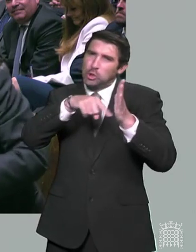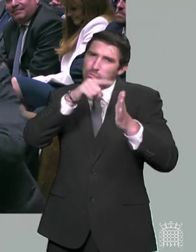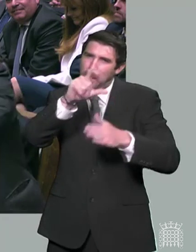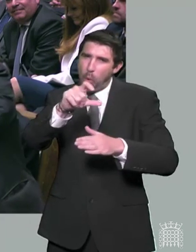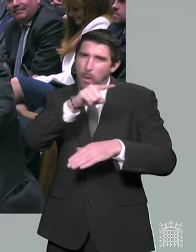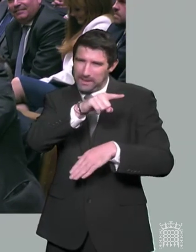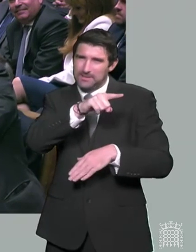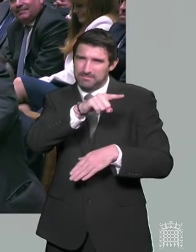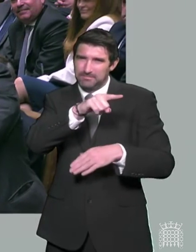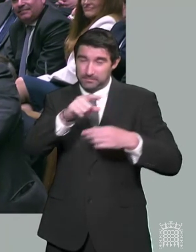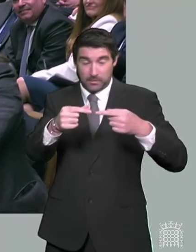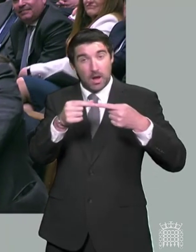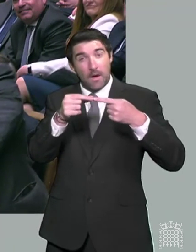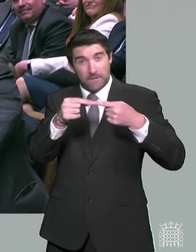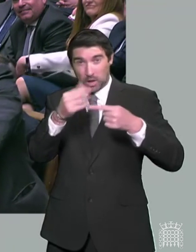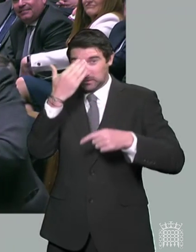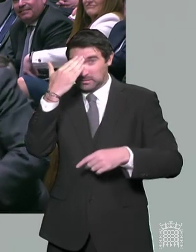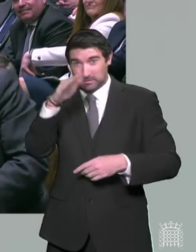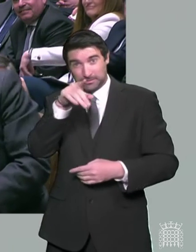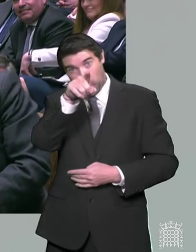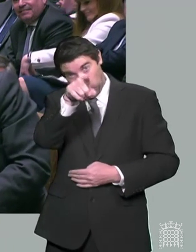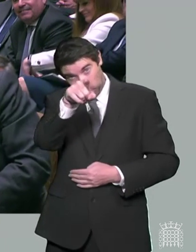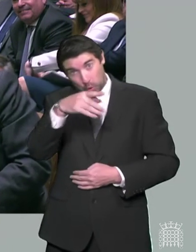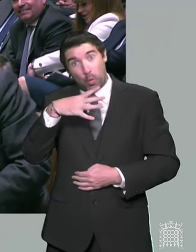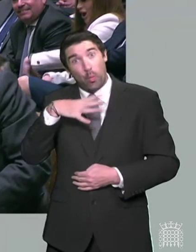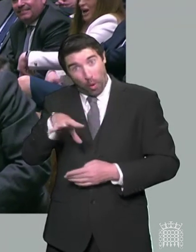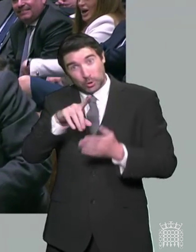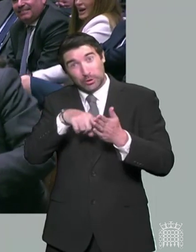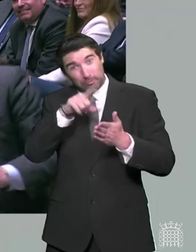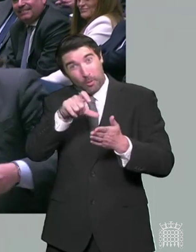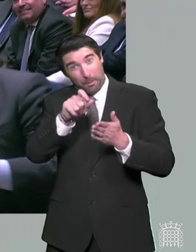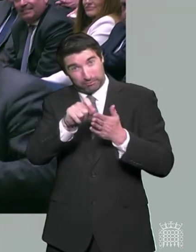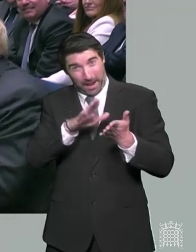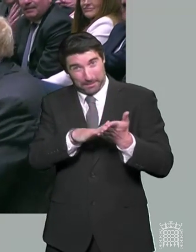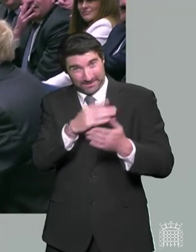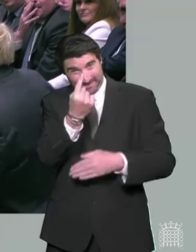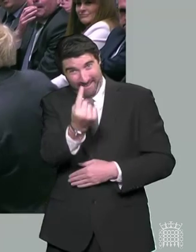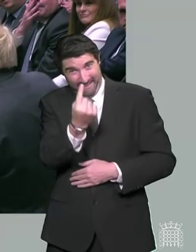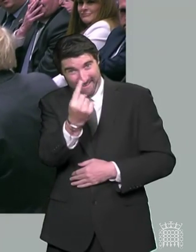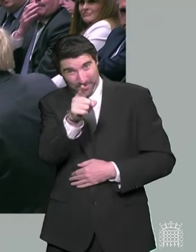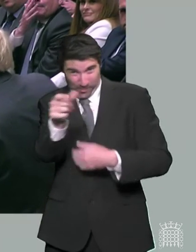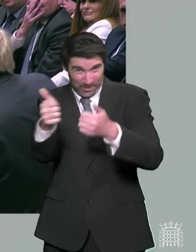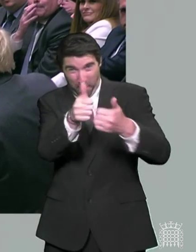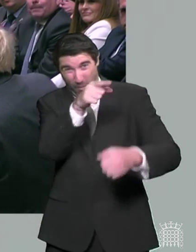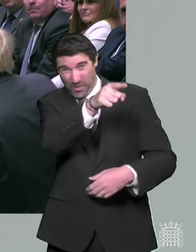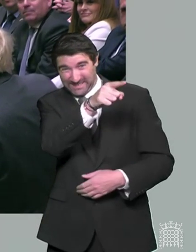First, the right honourable and learned Gentleman tried repeatedly to get him elected as Prime Minister.